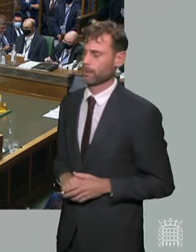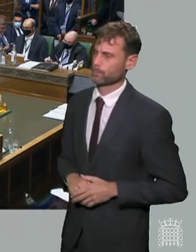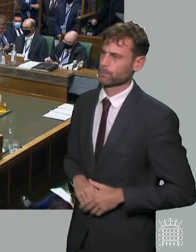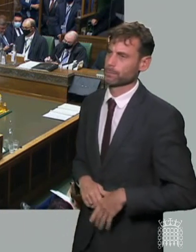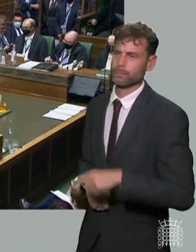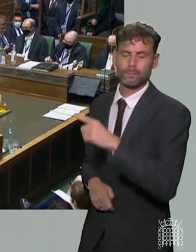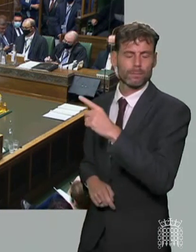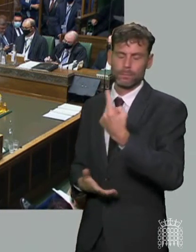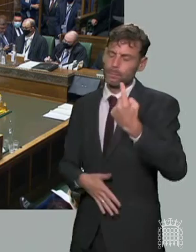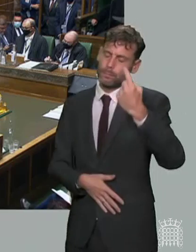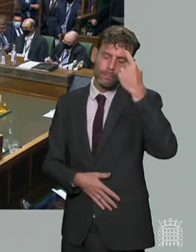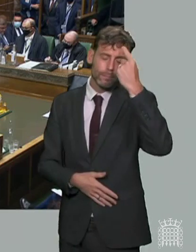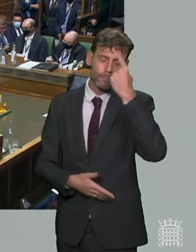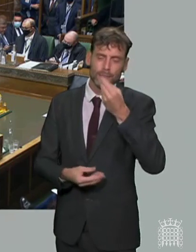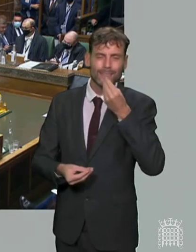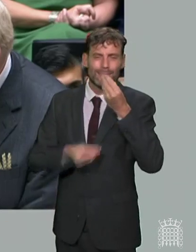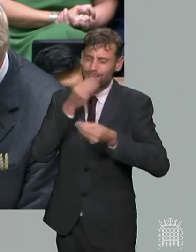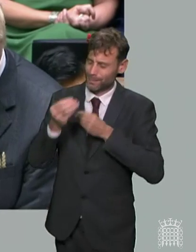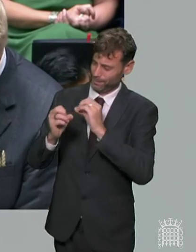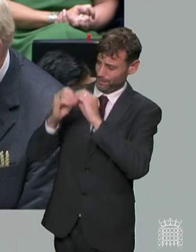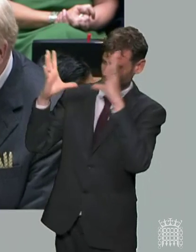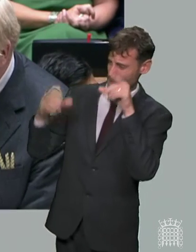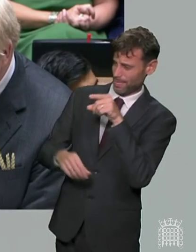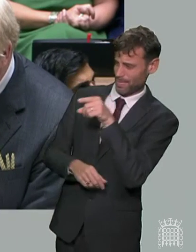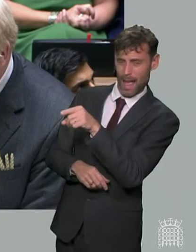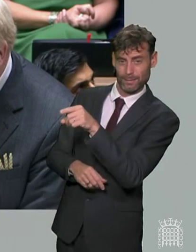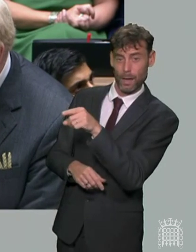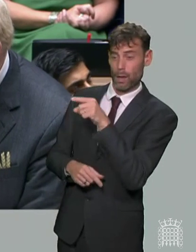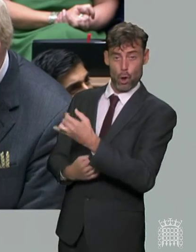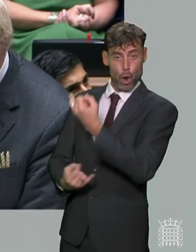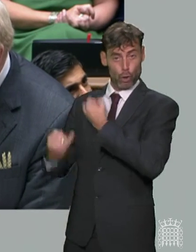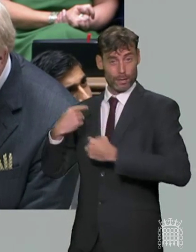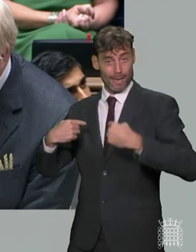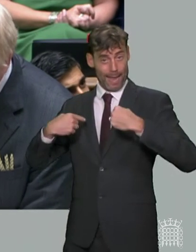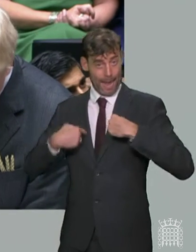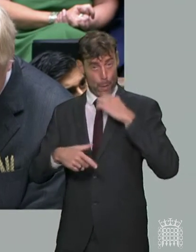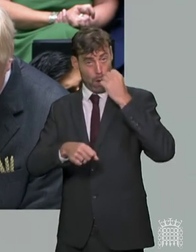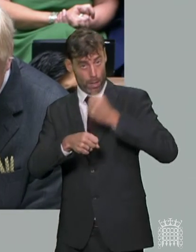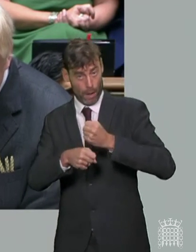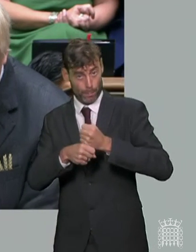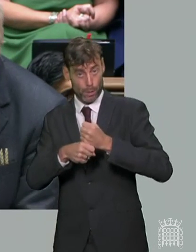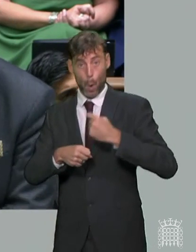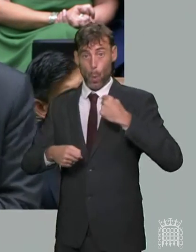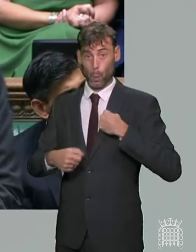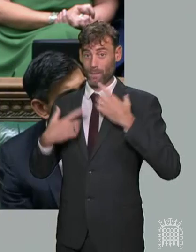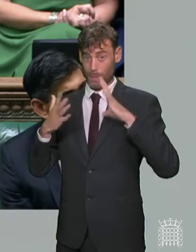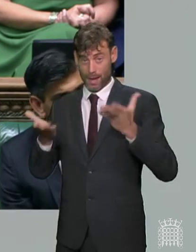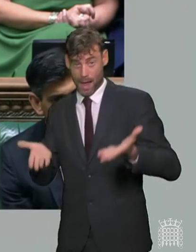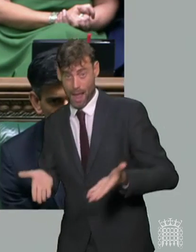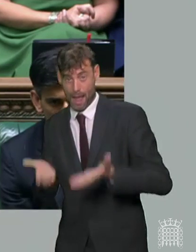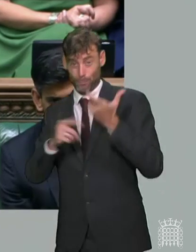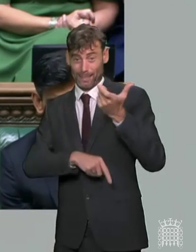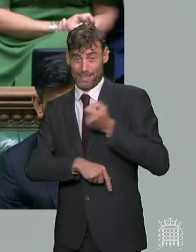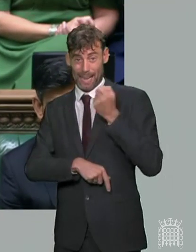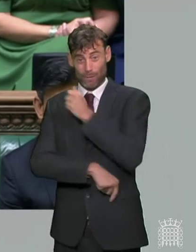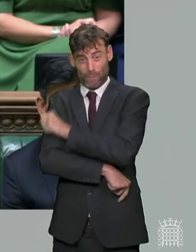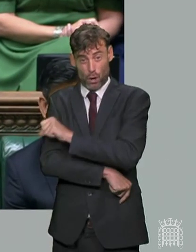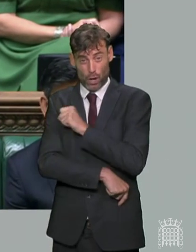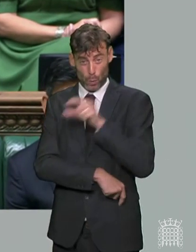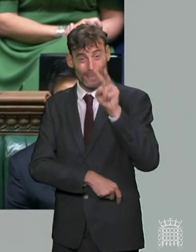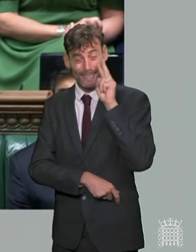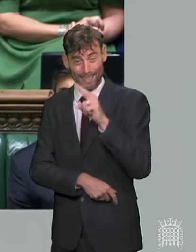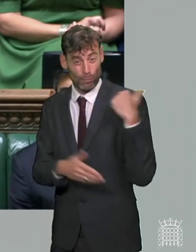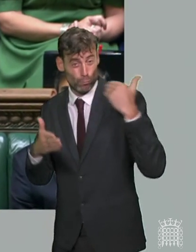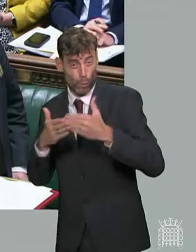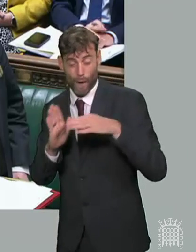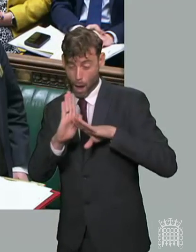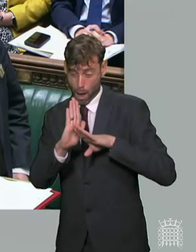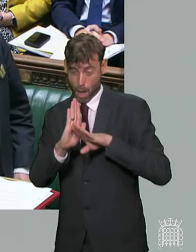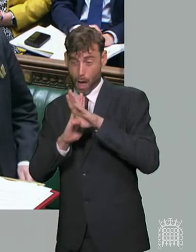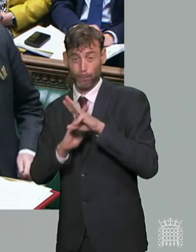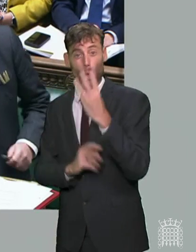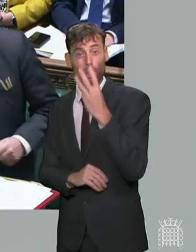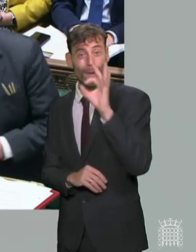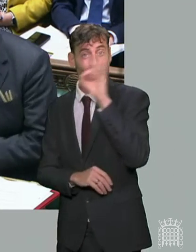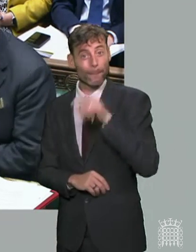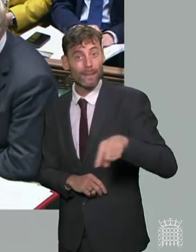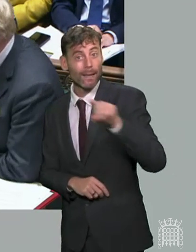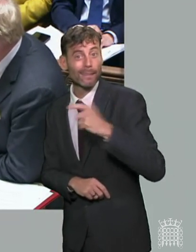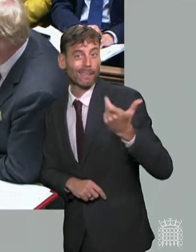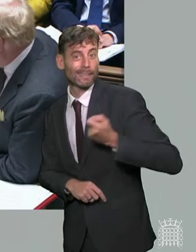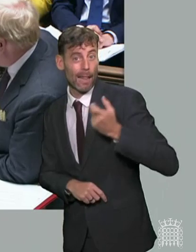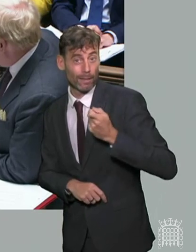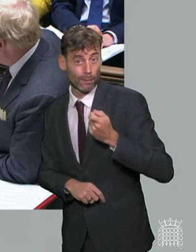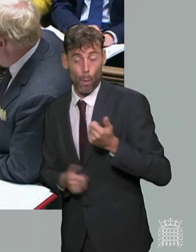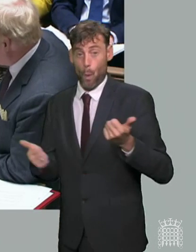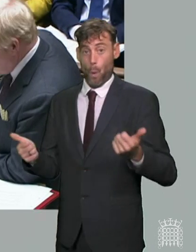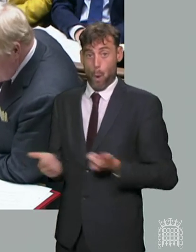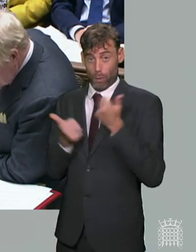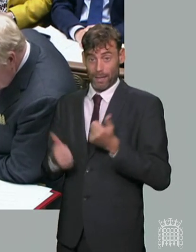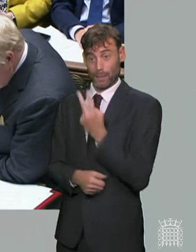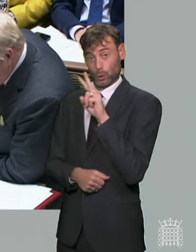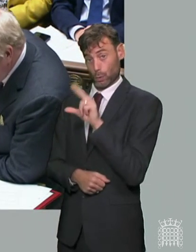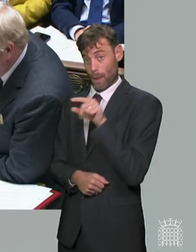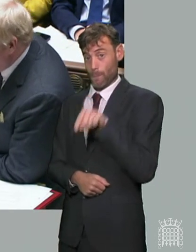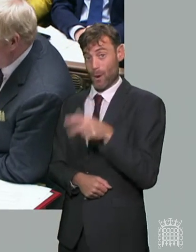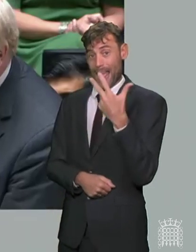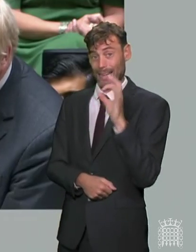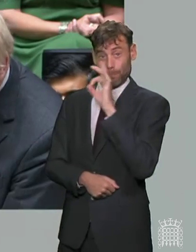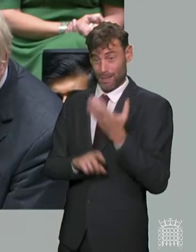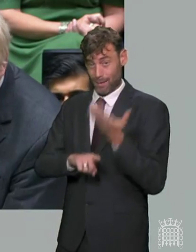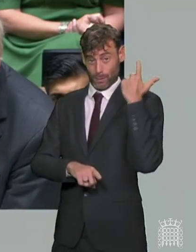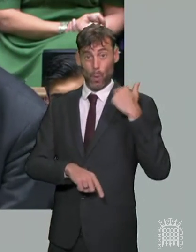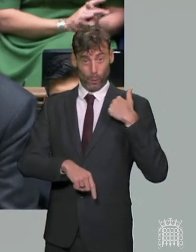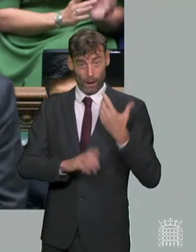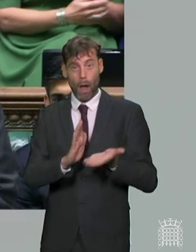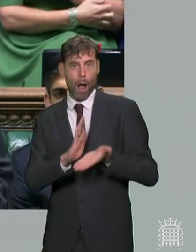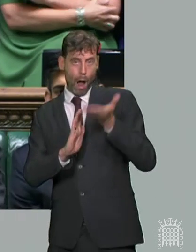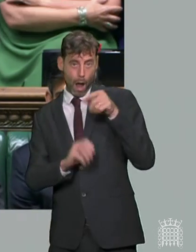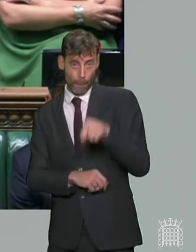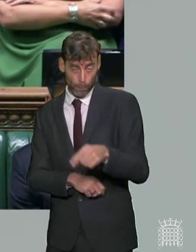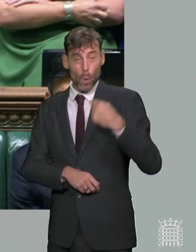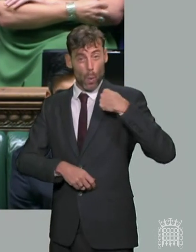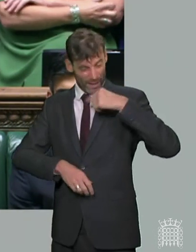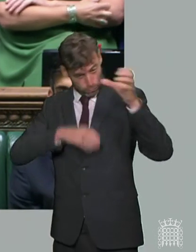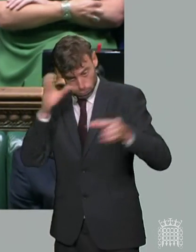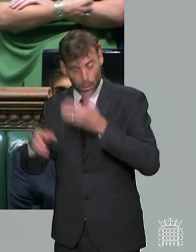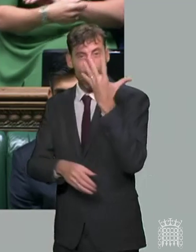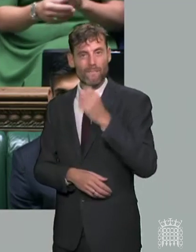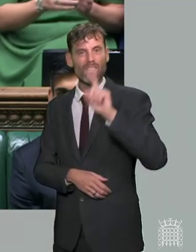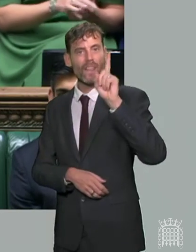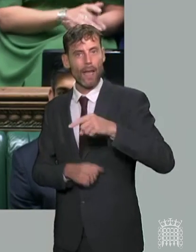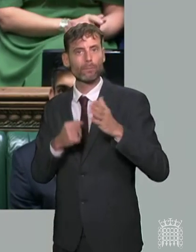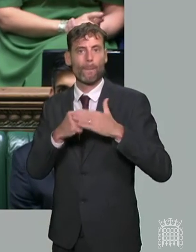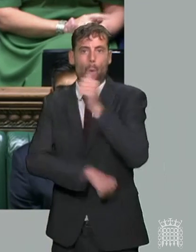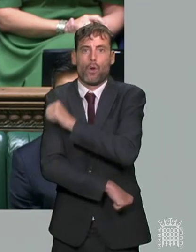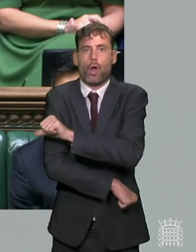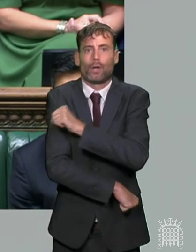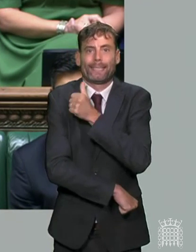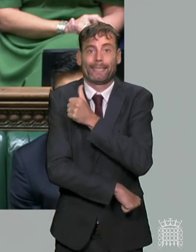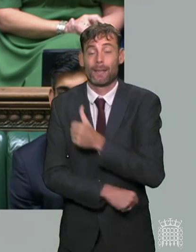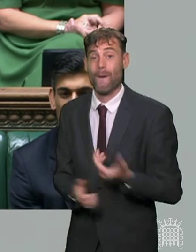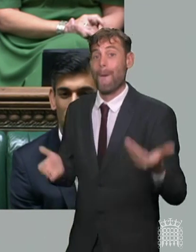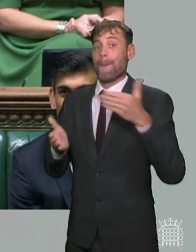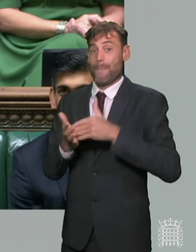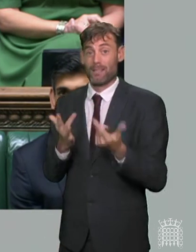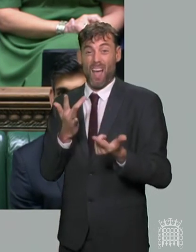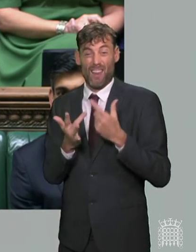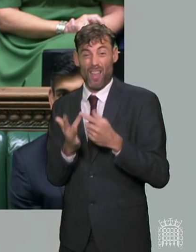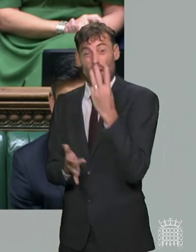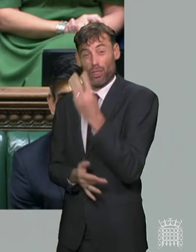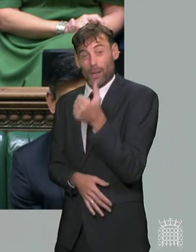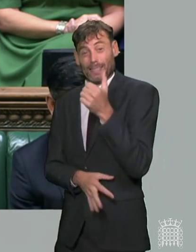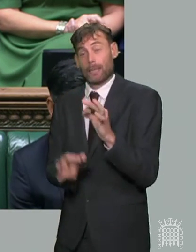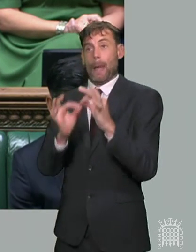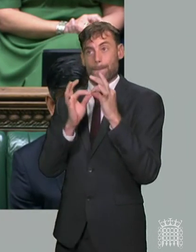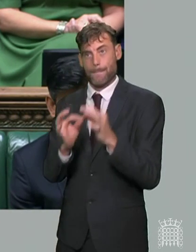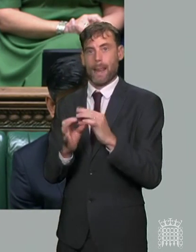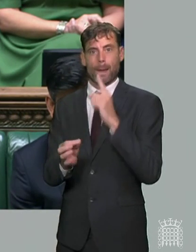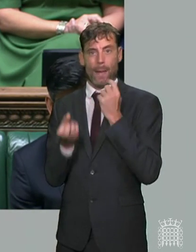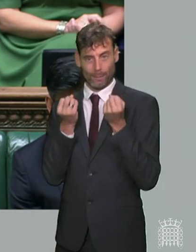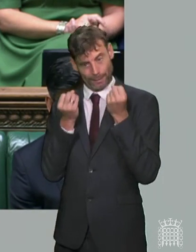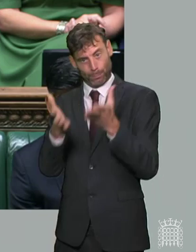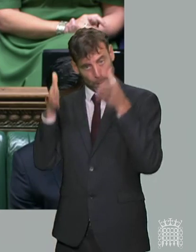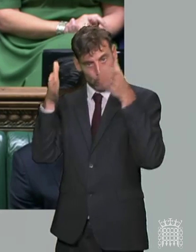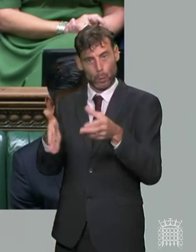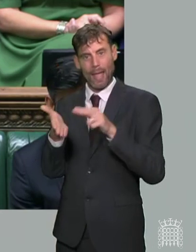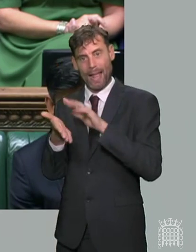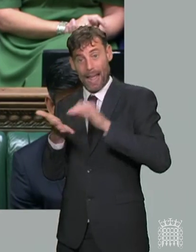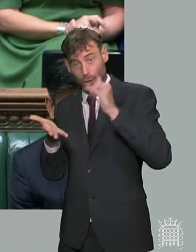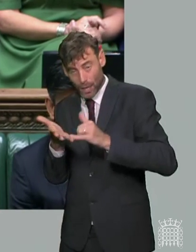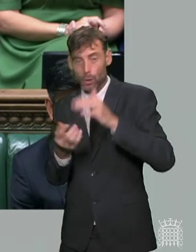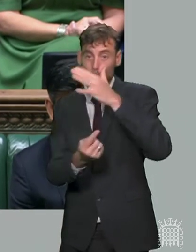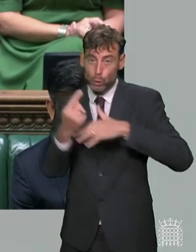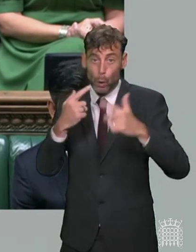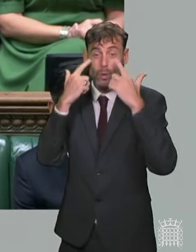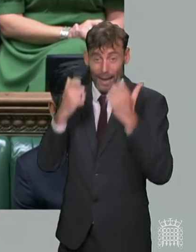It is absolutely ridiculous that the right honourable and learned Gentleman should attack the Government over salaries for nurses when we have put them up by 3% on top of the 12.8% rise that we introduced, when we are hiring 50,000 more nurses and when we are putting another £36 billion into the NHS and social care on